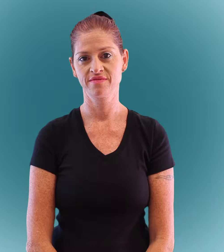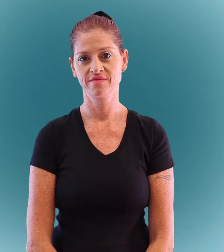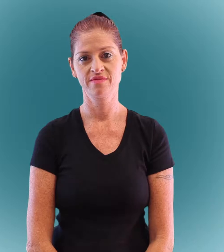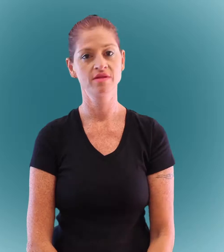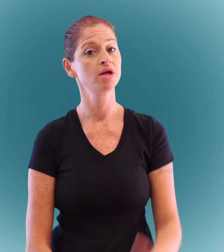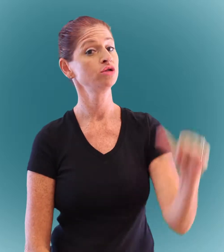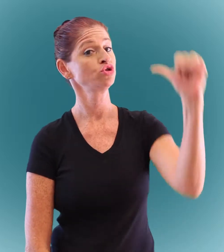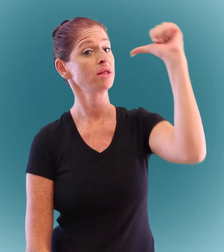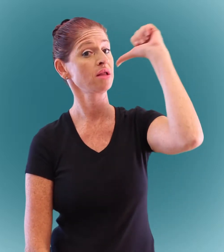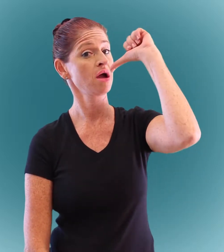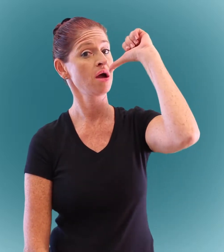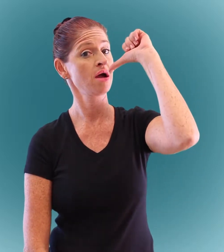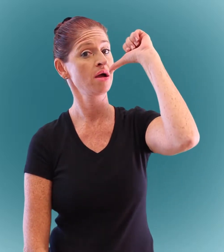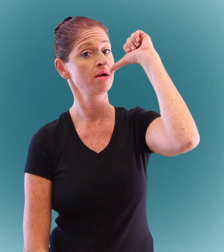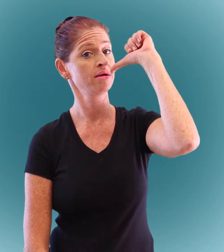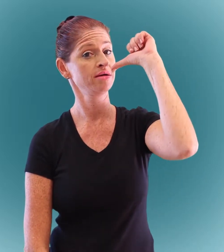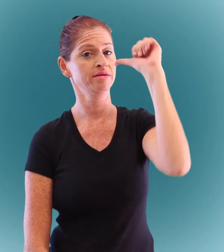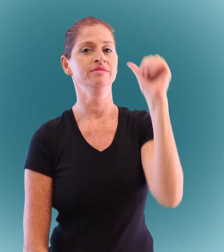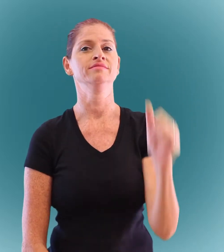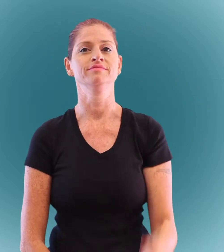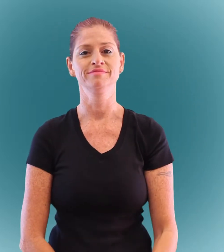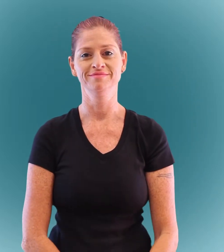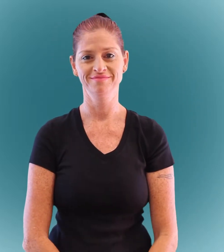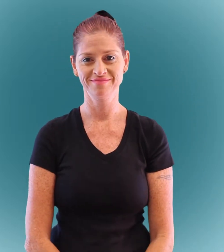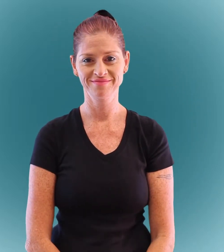לשתות